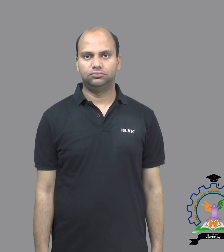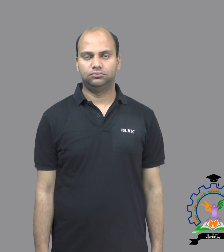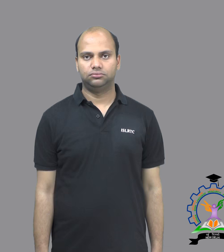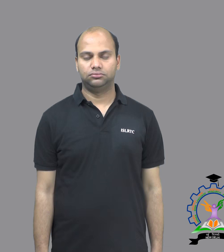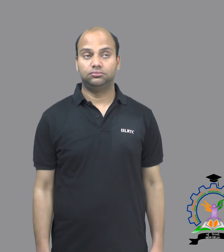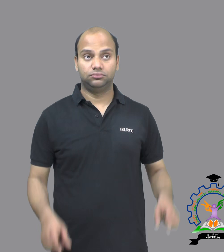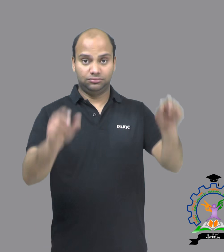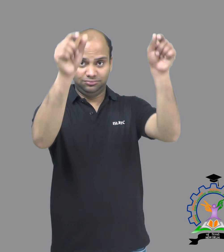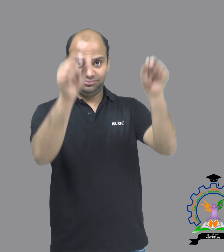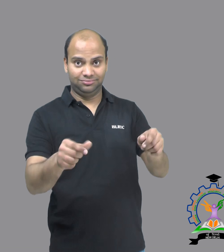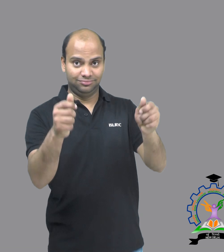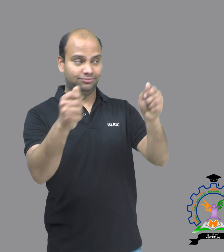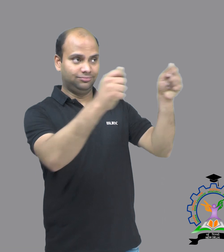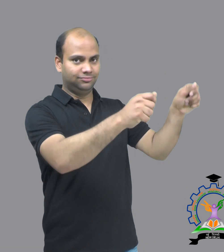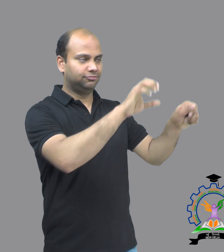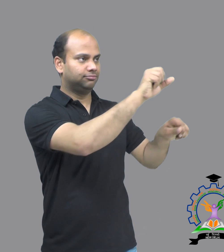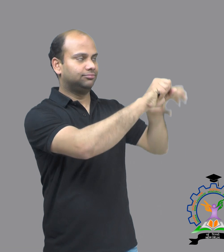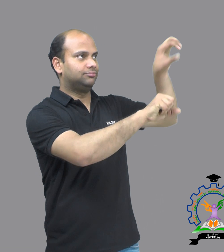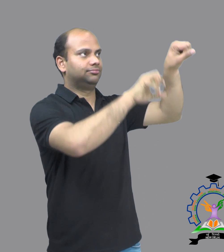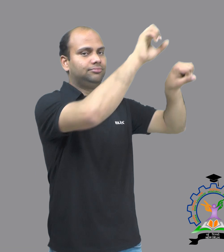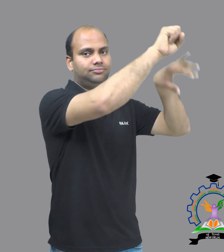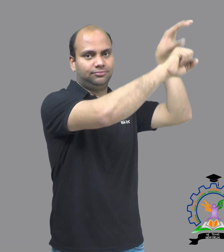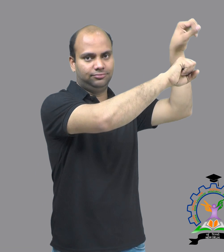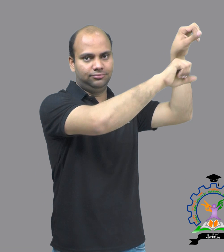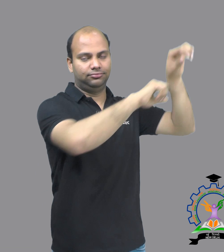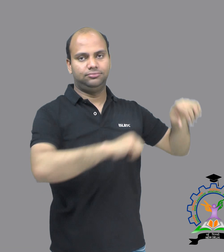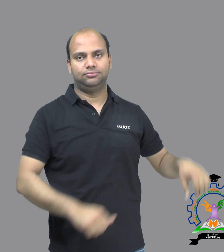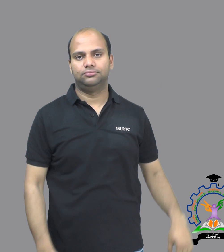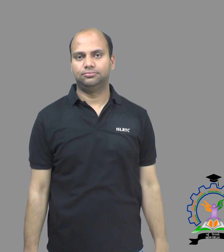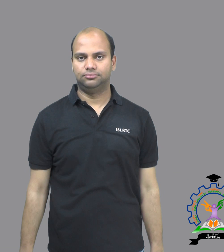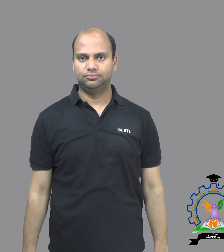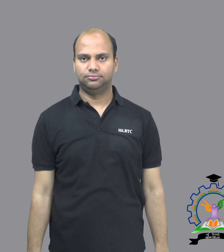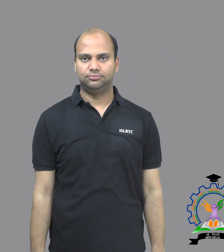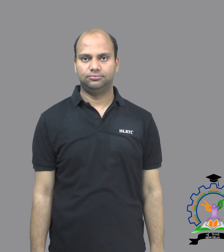Ladder